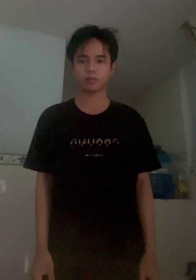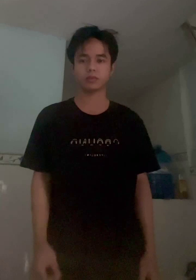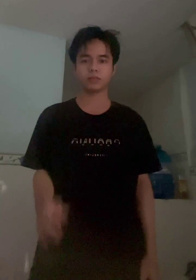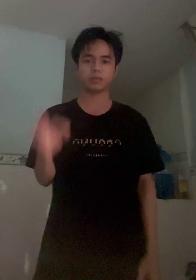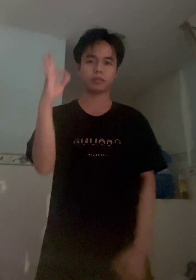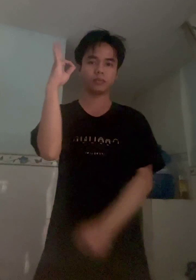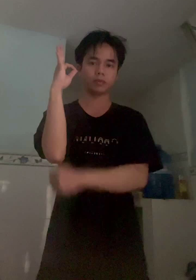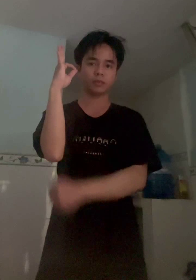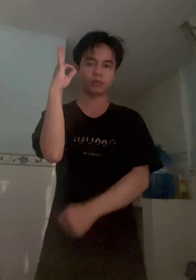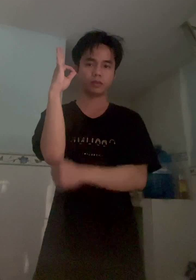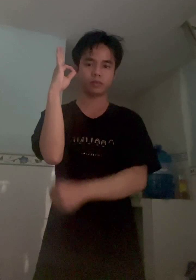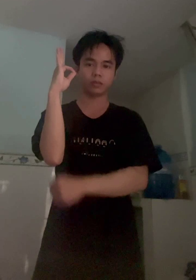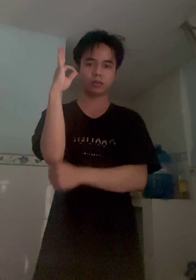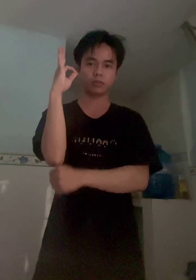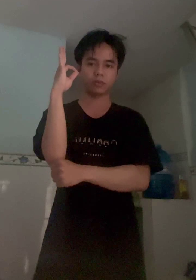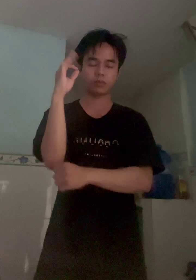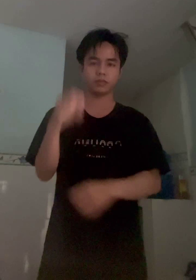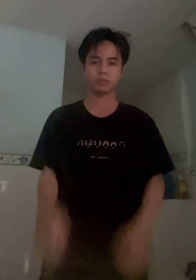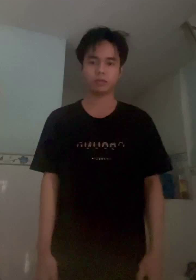buoi trua